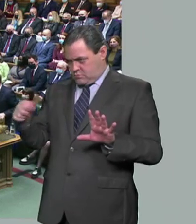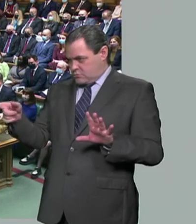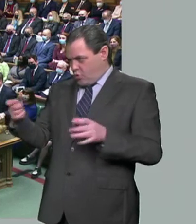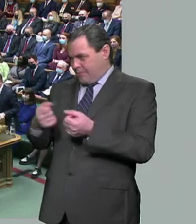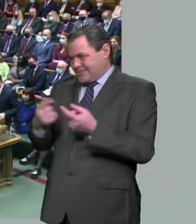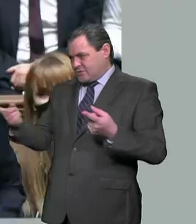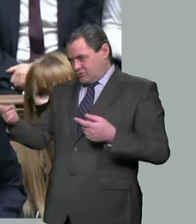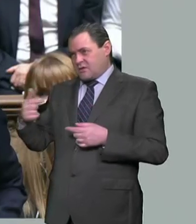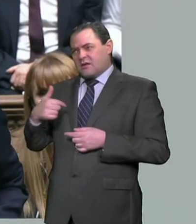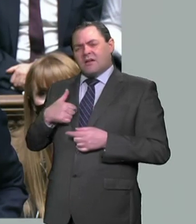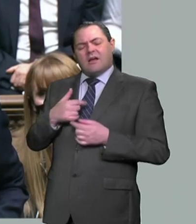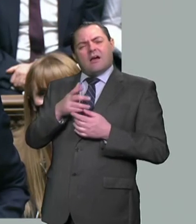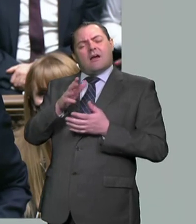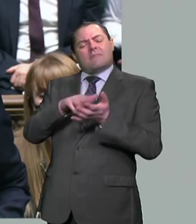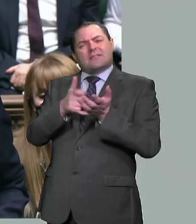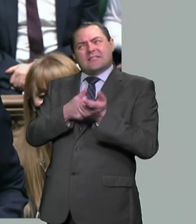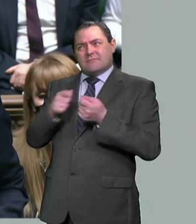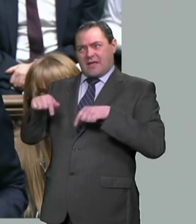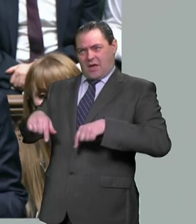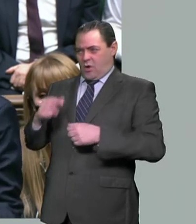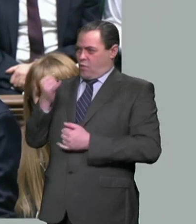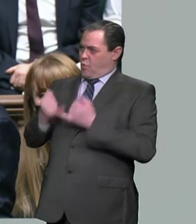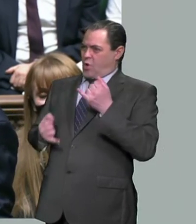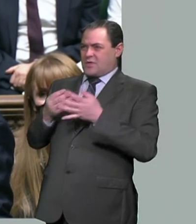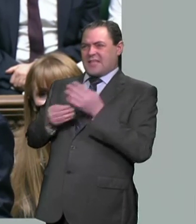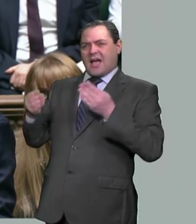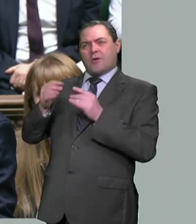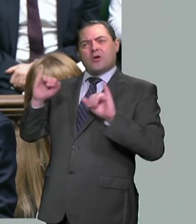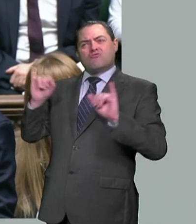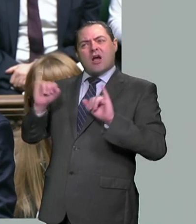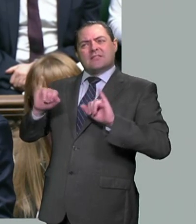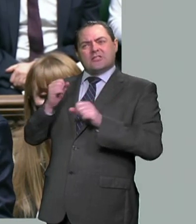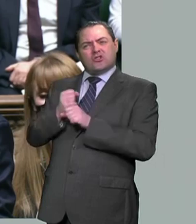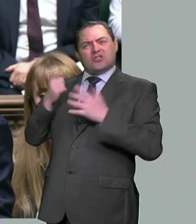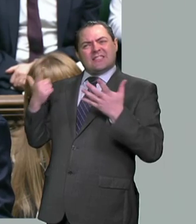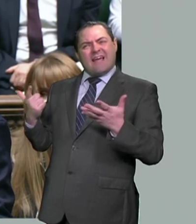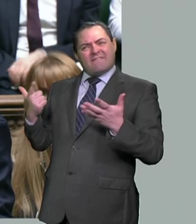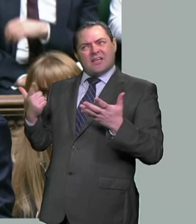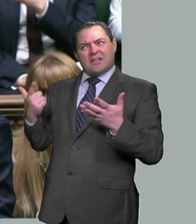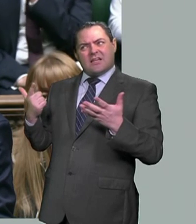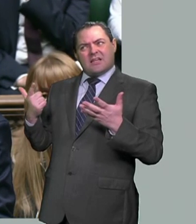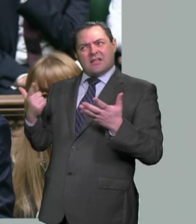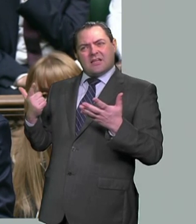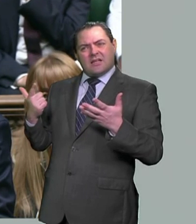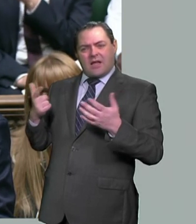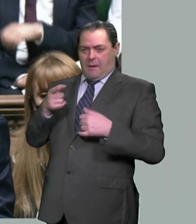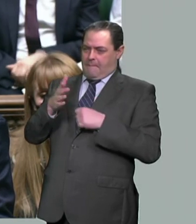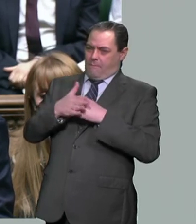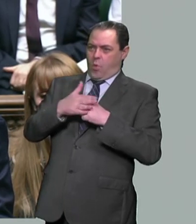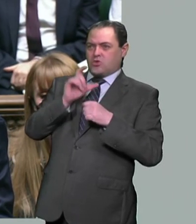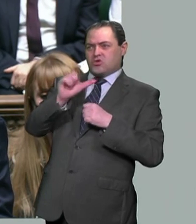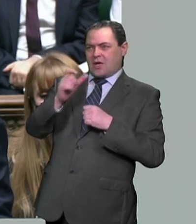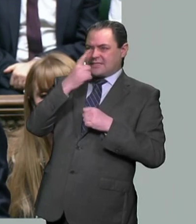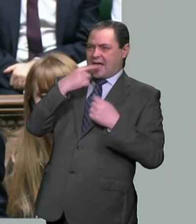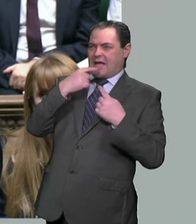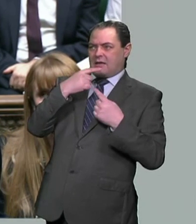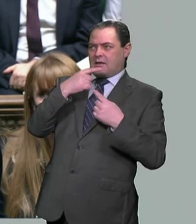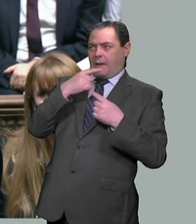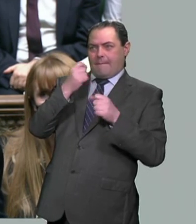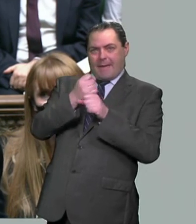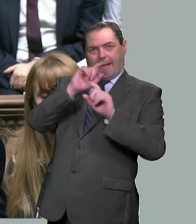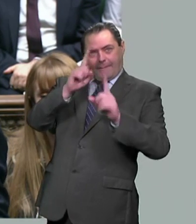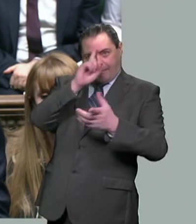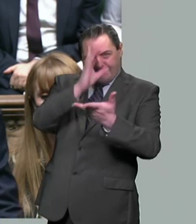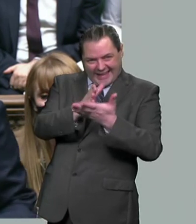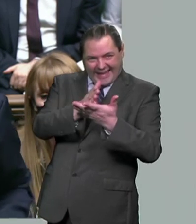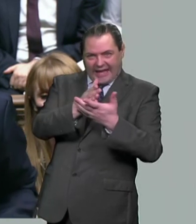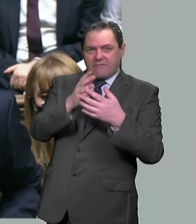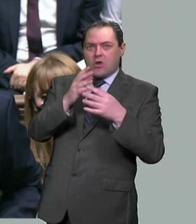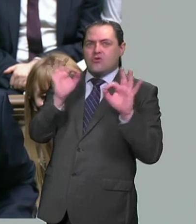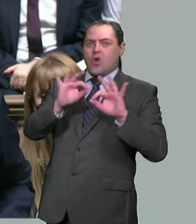The UK has suffered the worst economic crisis in the G7. The Prime Minister has more chance of persuading the public that he did not hold any parties than he has of persuading them that the economy is booming.